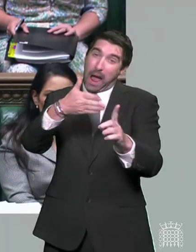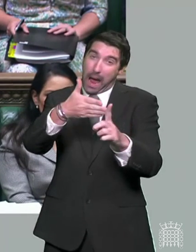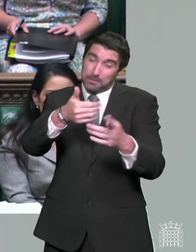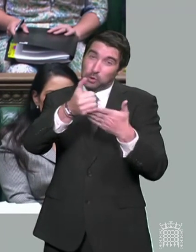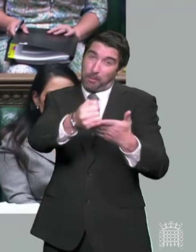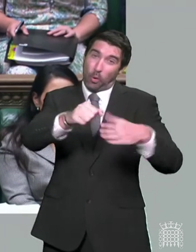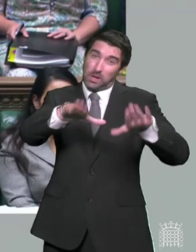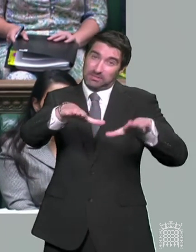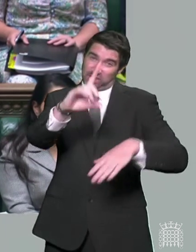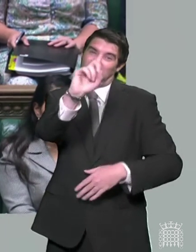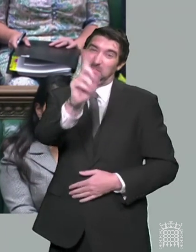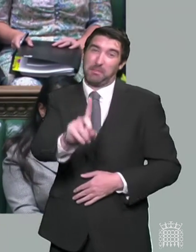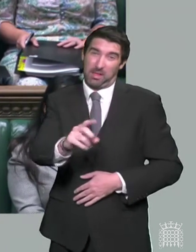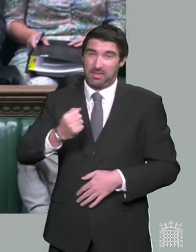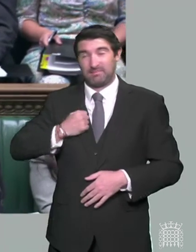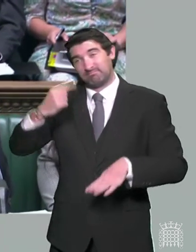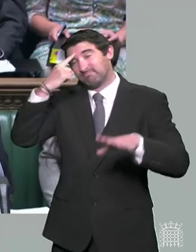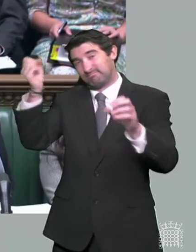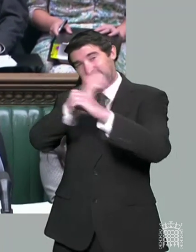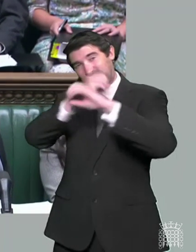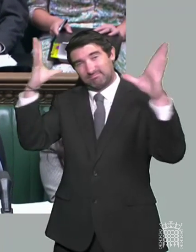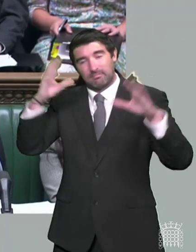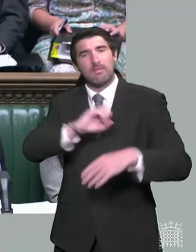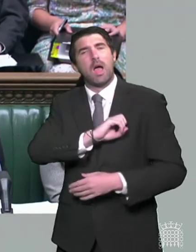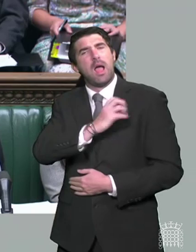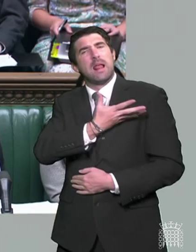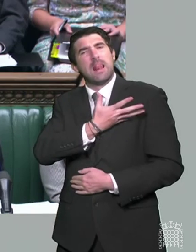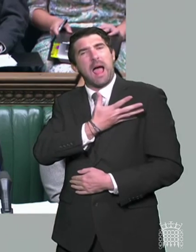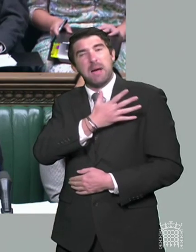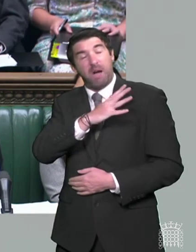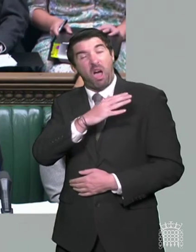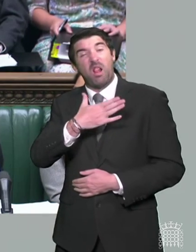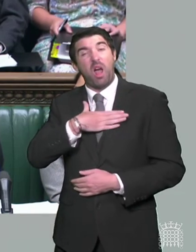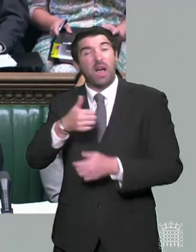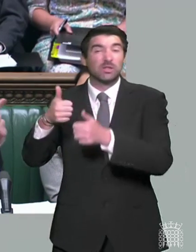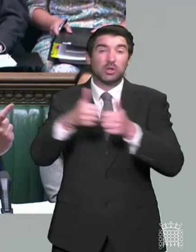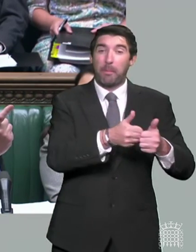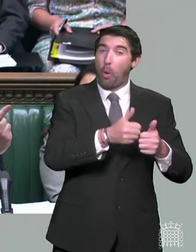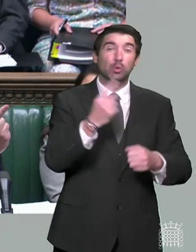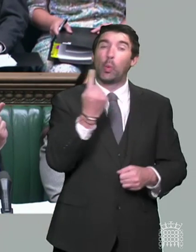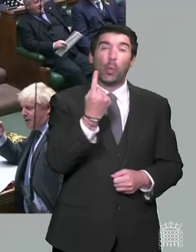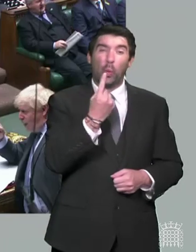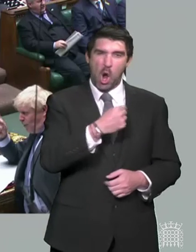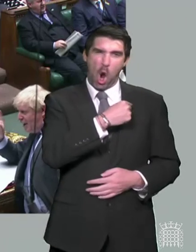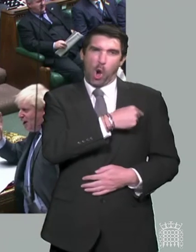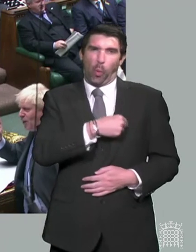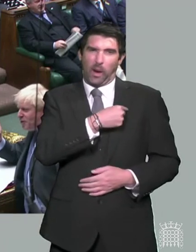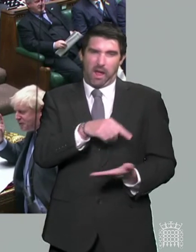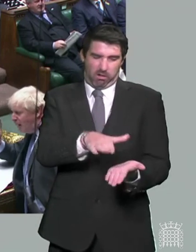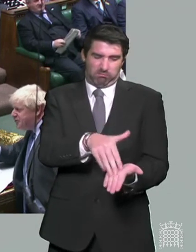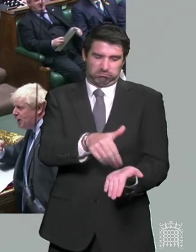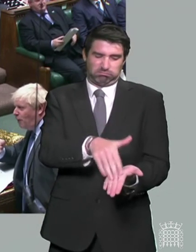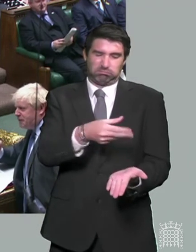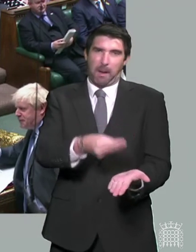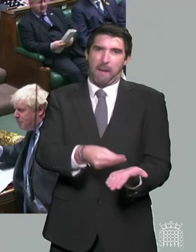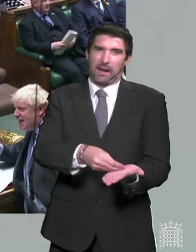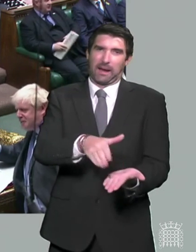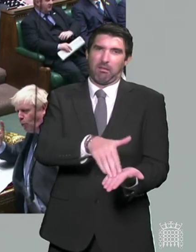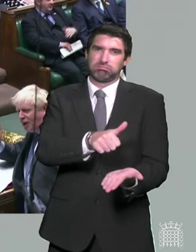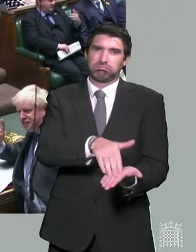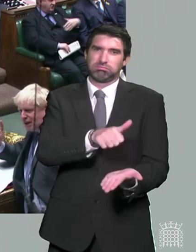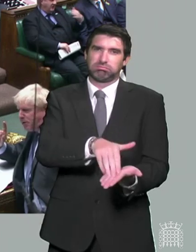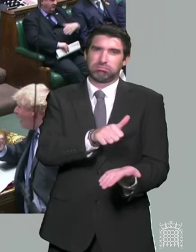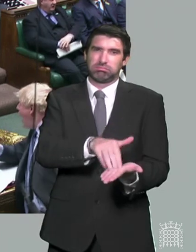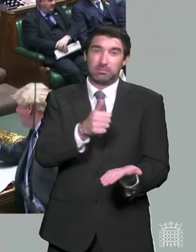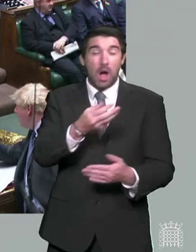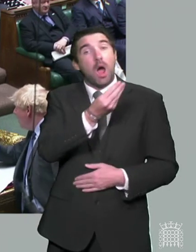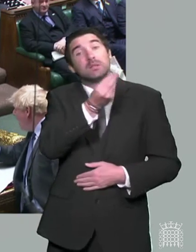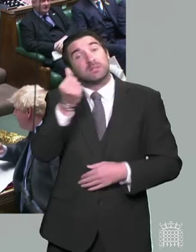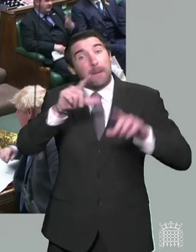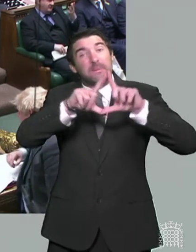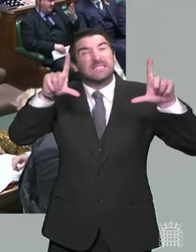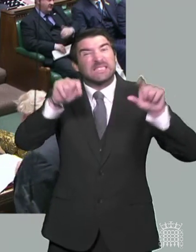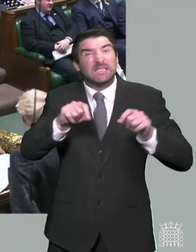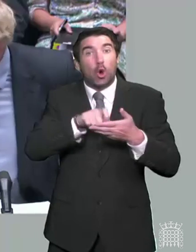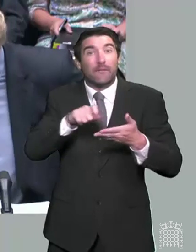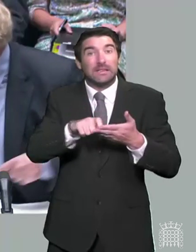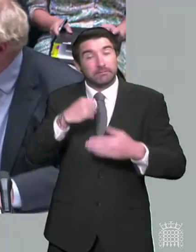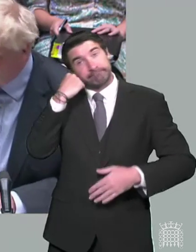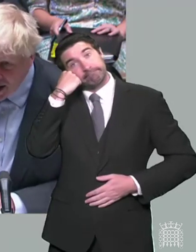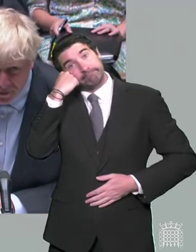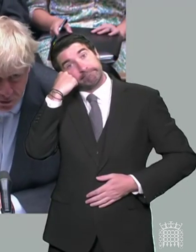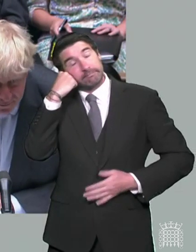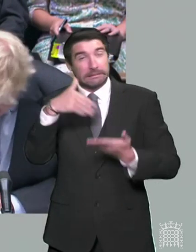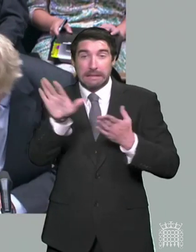The Opposition are blatantly on the side of the RMT union barons, when there are some ticket offices that barely sell one ticket per hour.